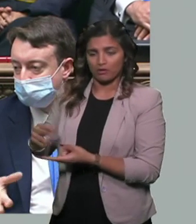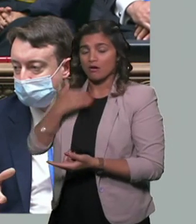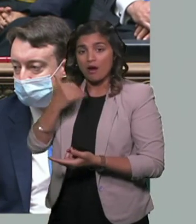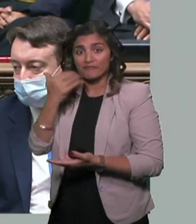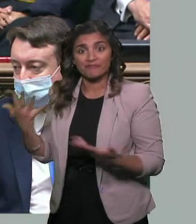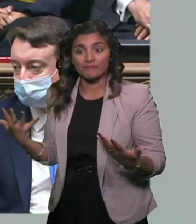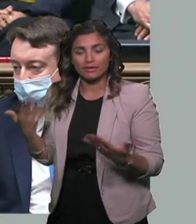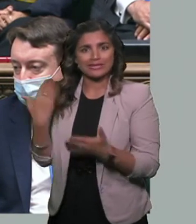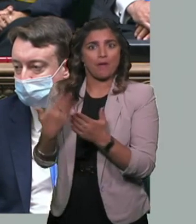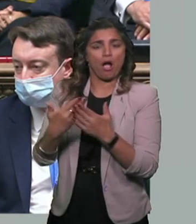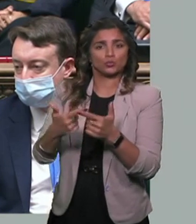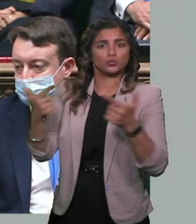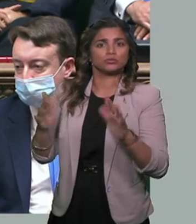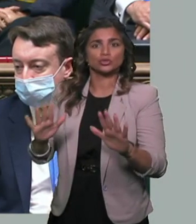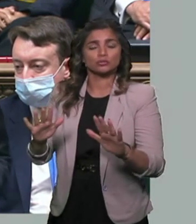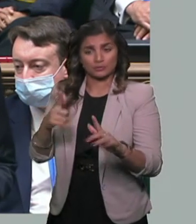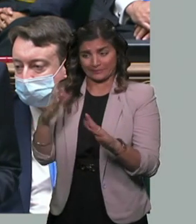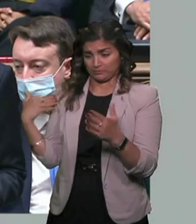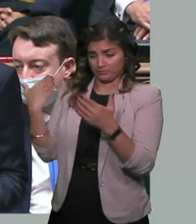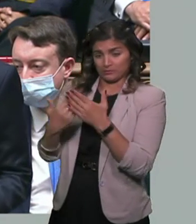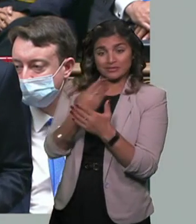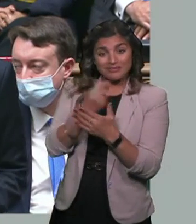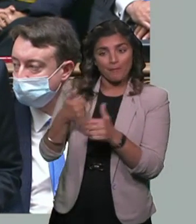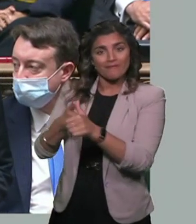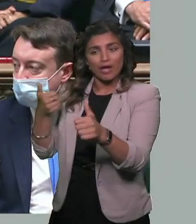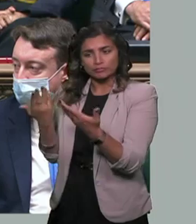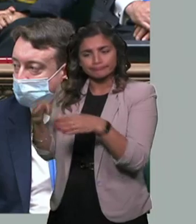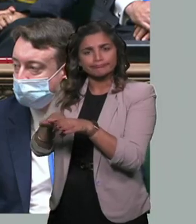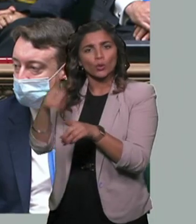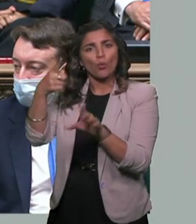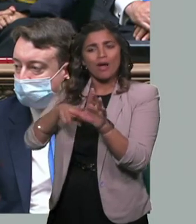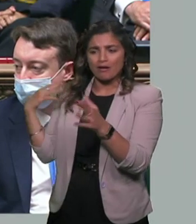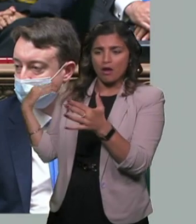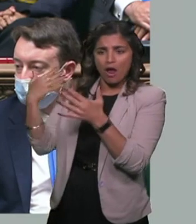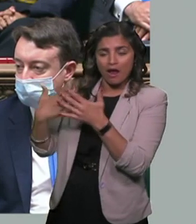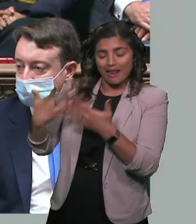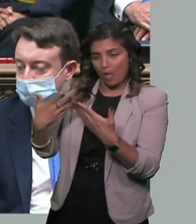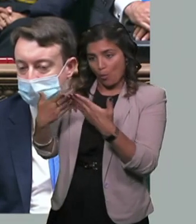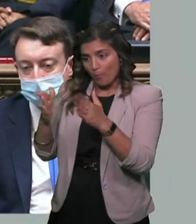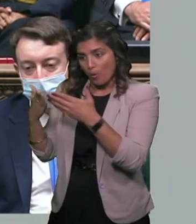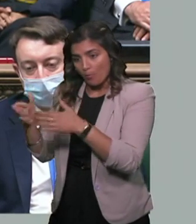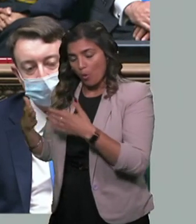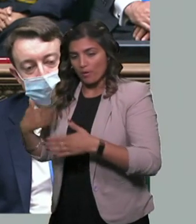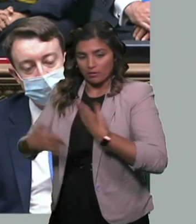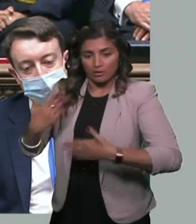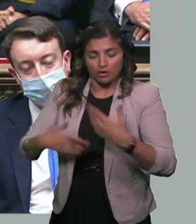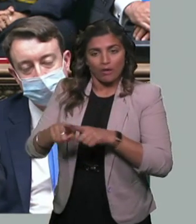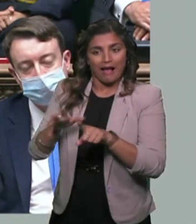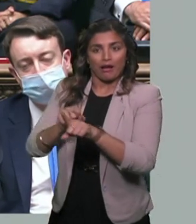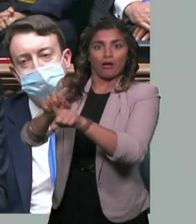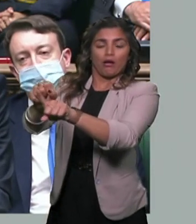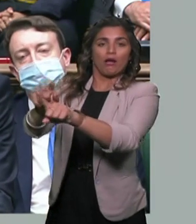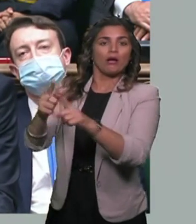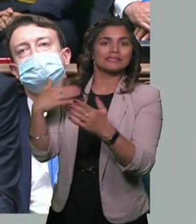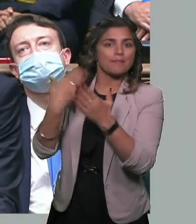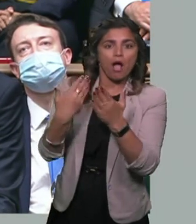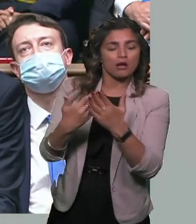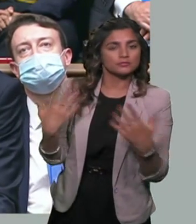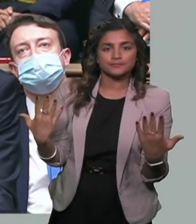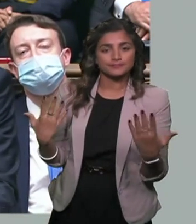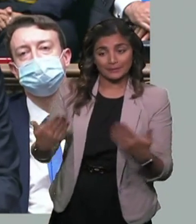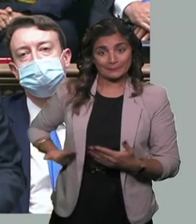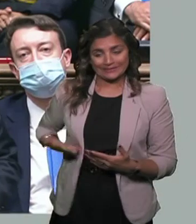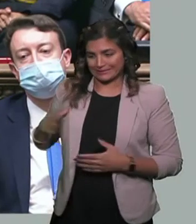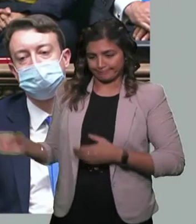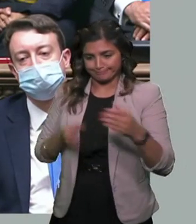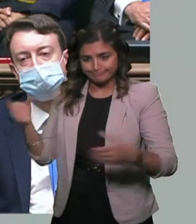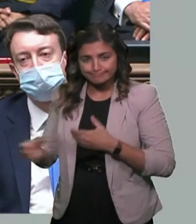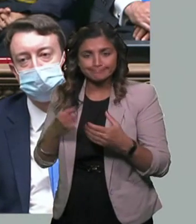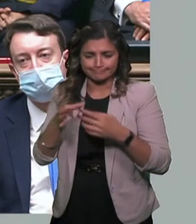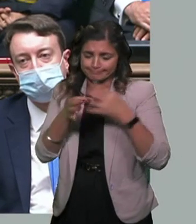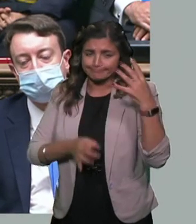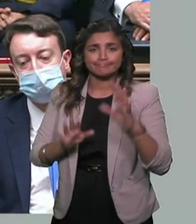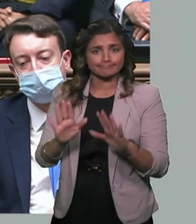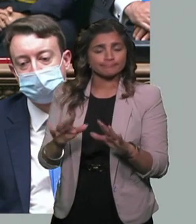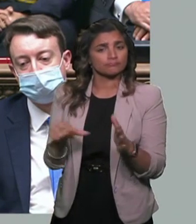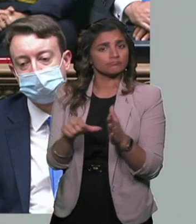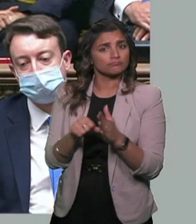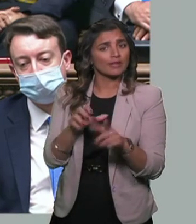Having been shut down for almost a year, it takes time for factories to scale up production, for container ships to move goods to where demand is and for businesses to hire the people they need.